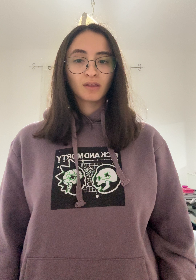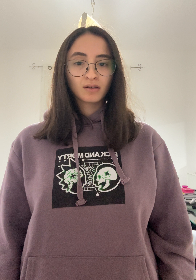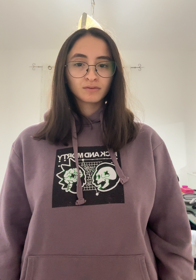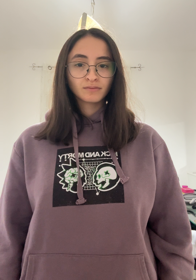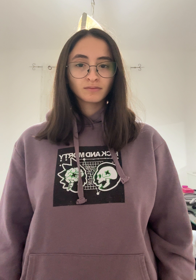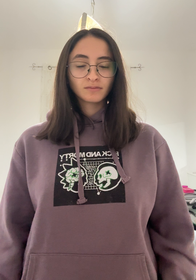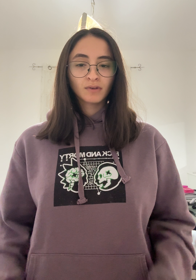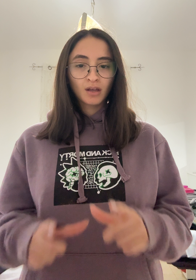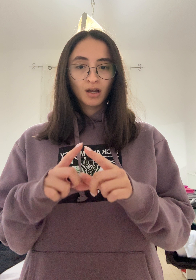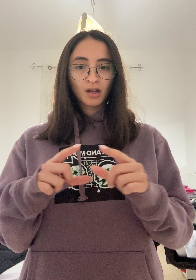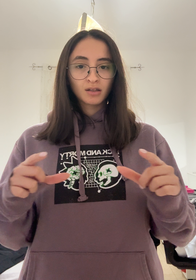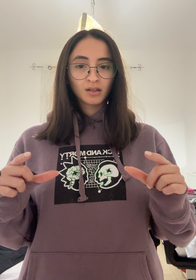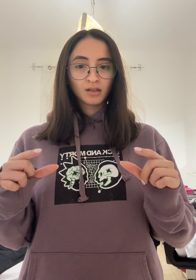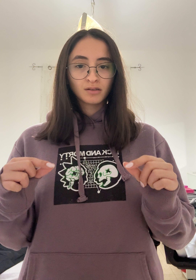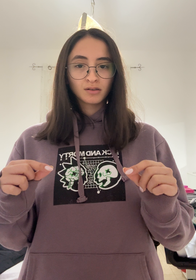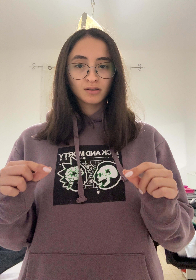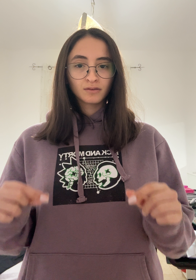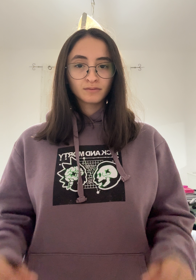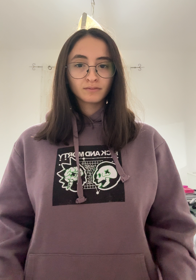כרטיס